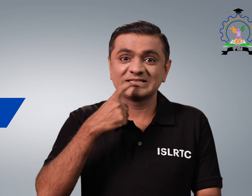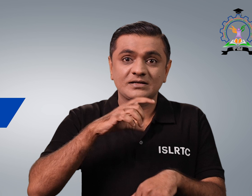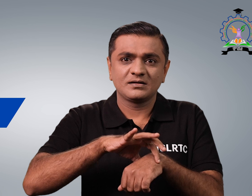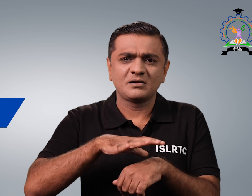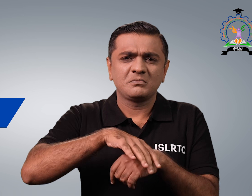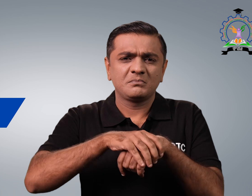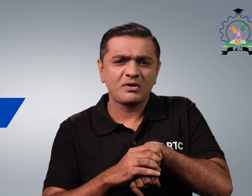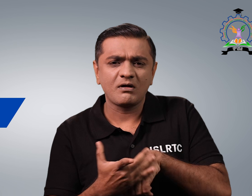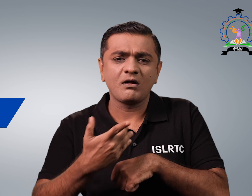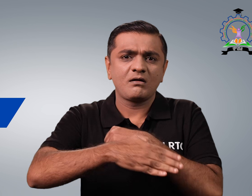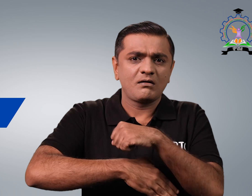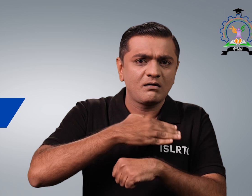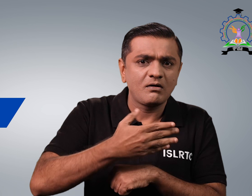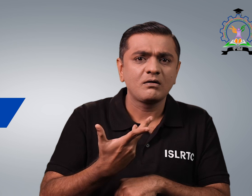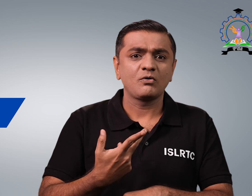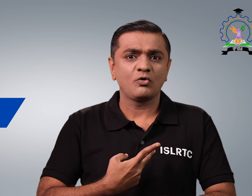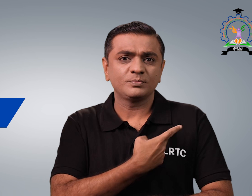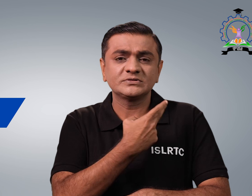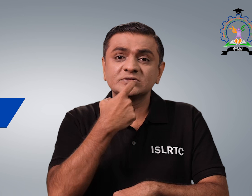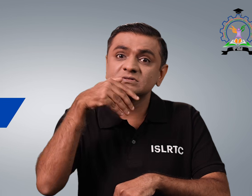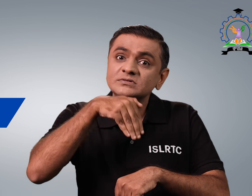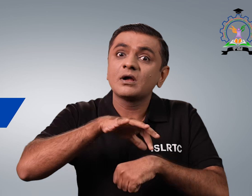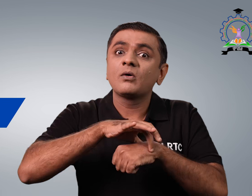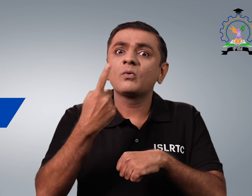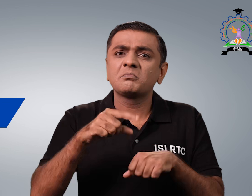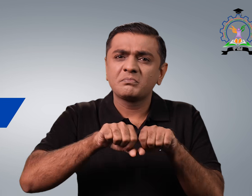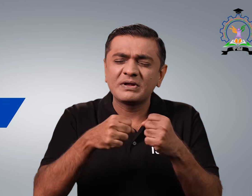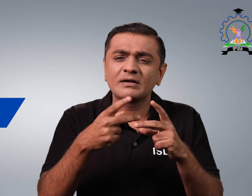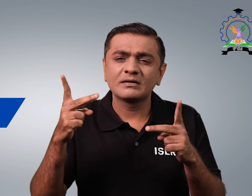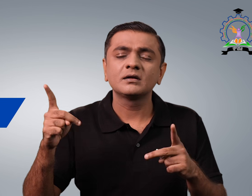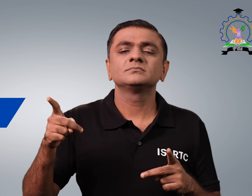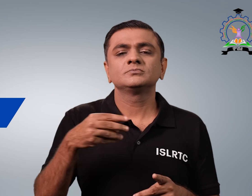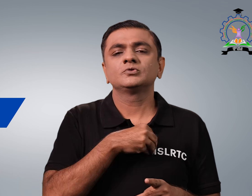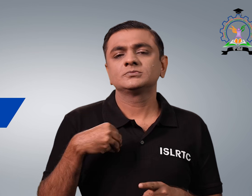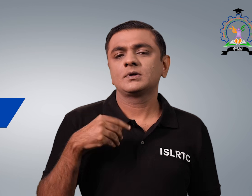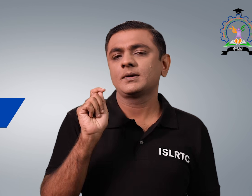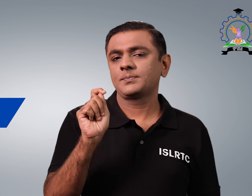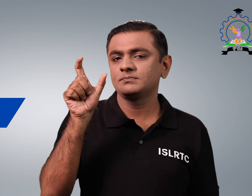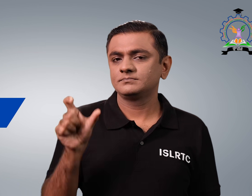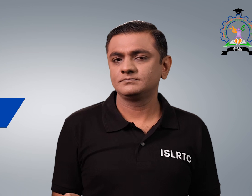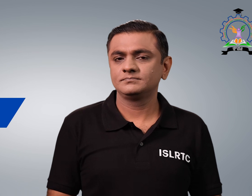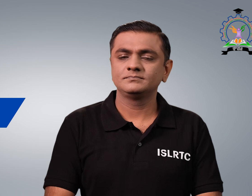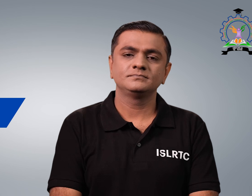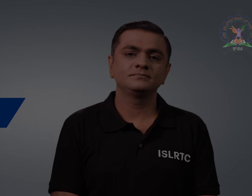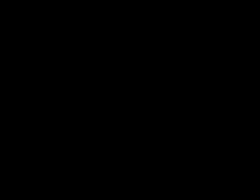A doctor who deals with problems related to bones, muscles, and joints.